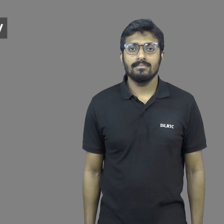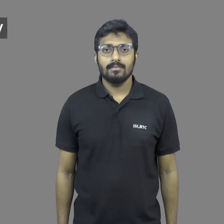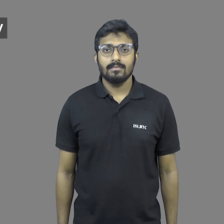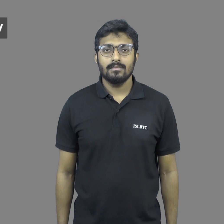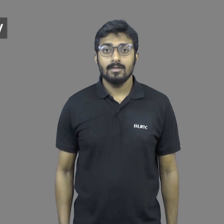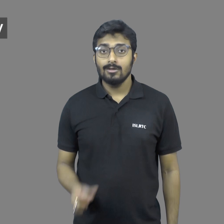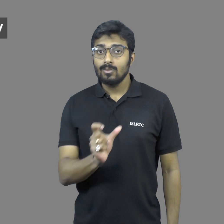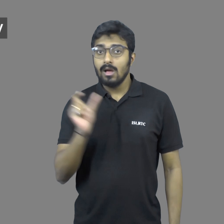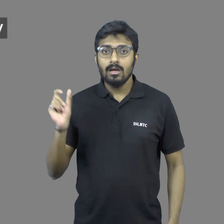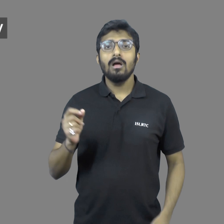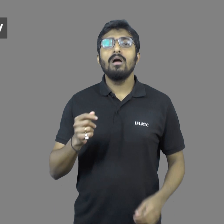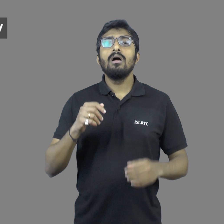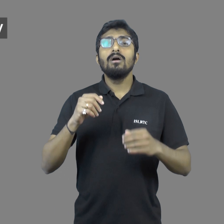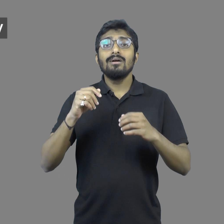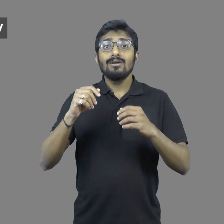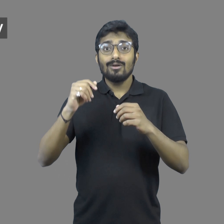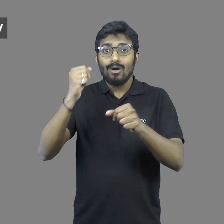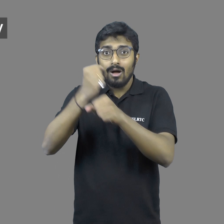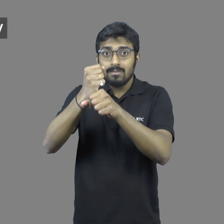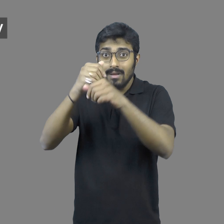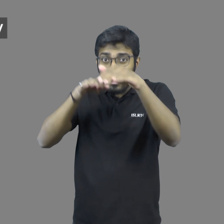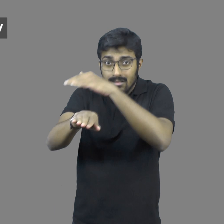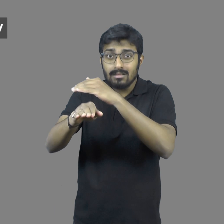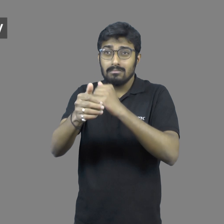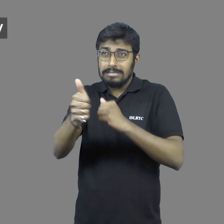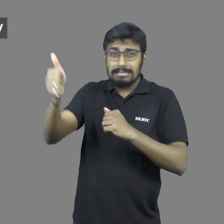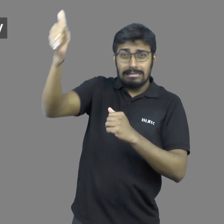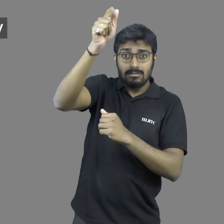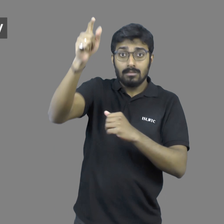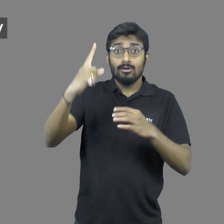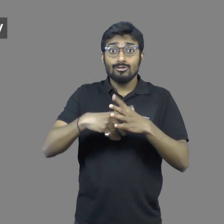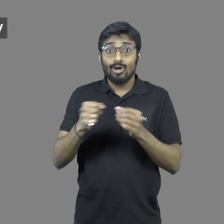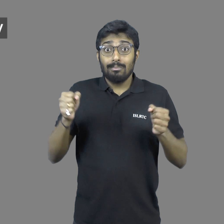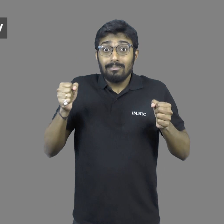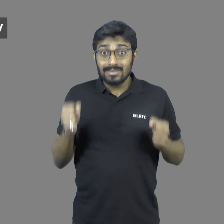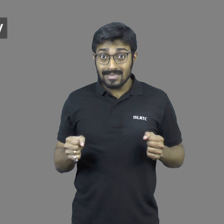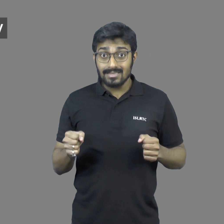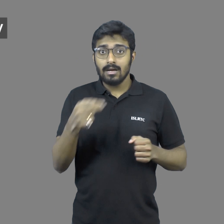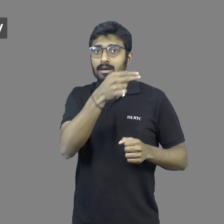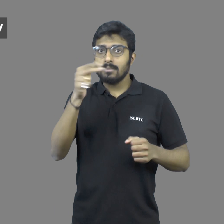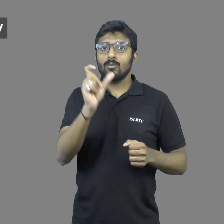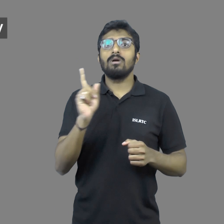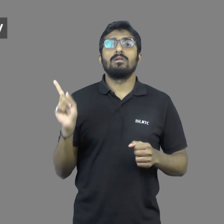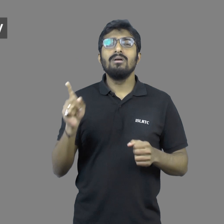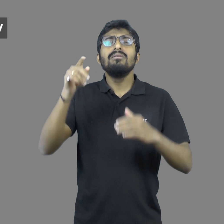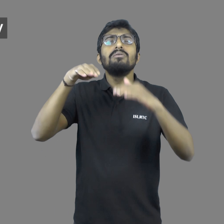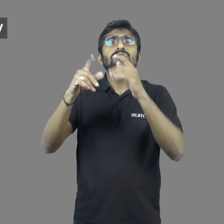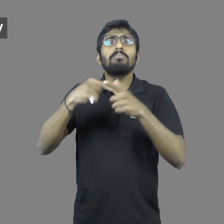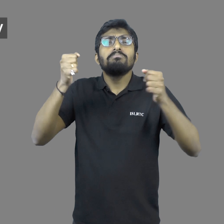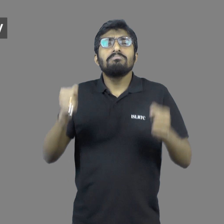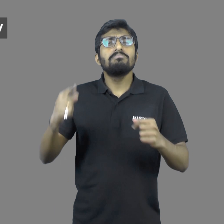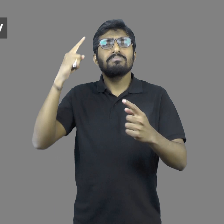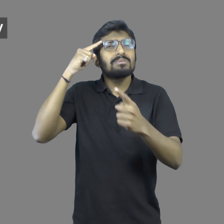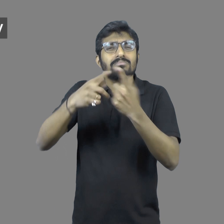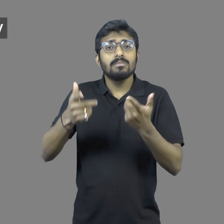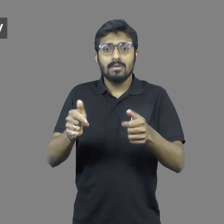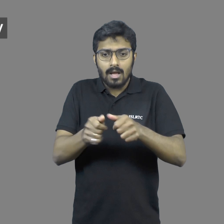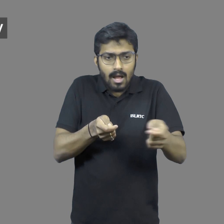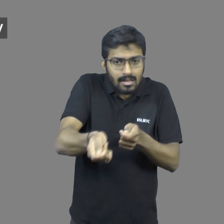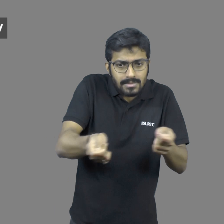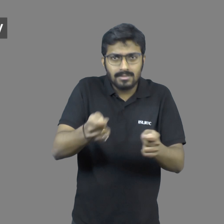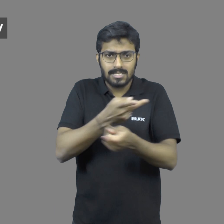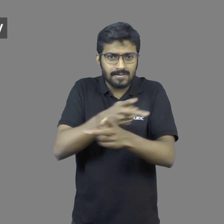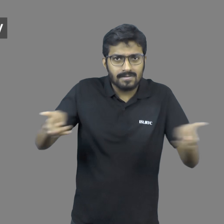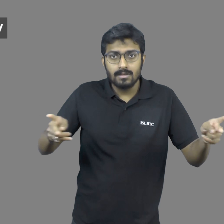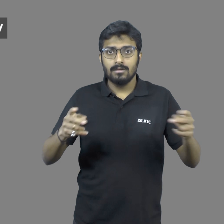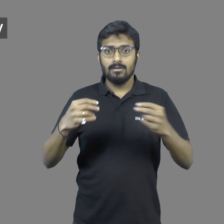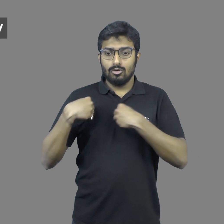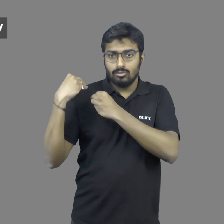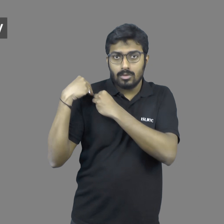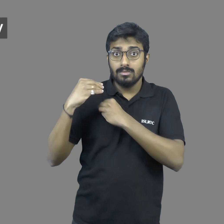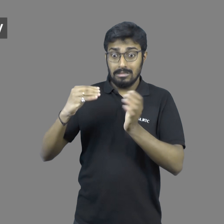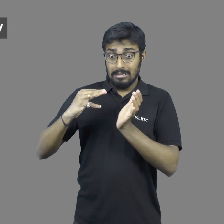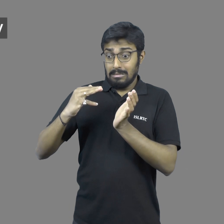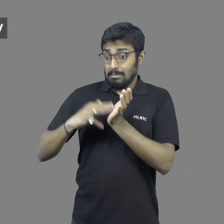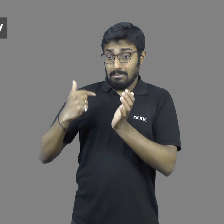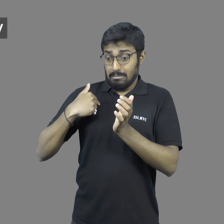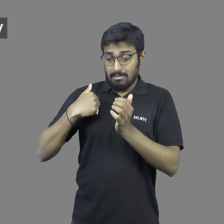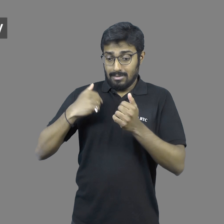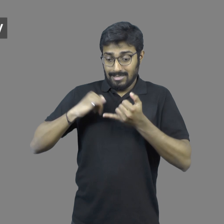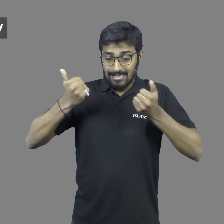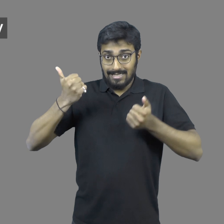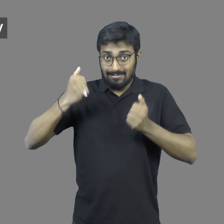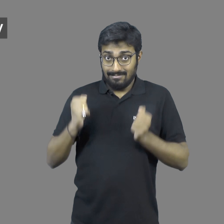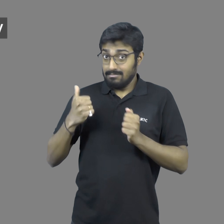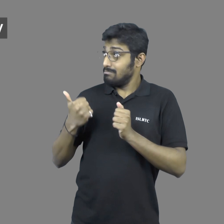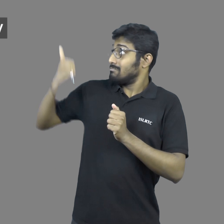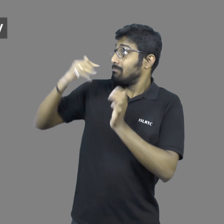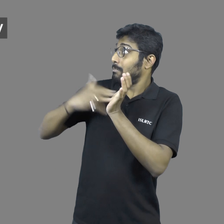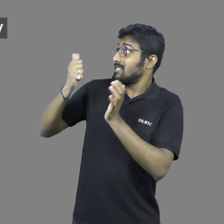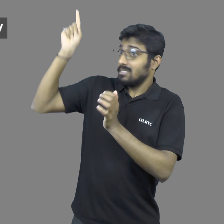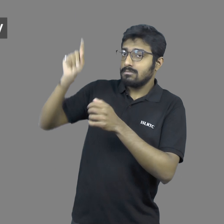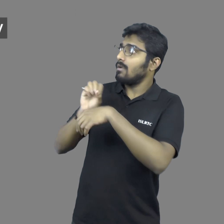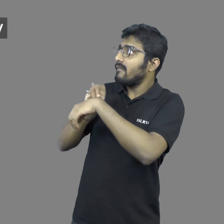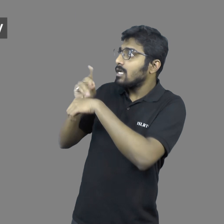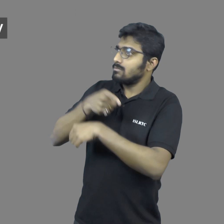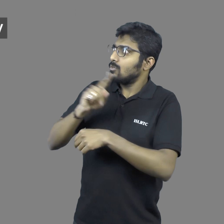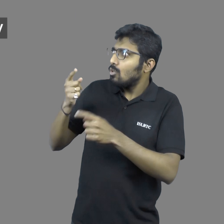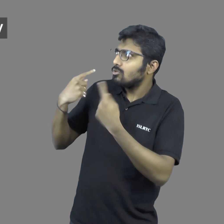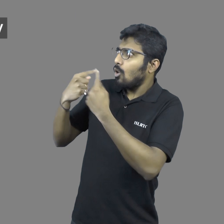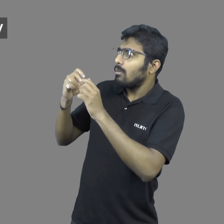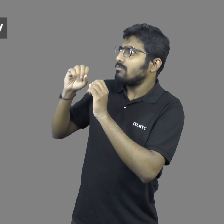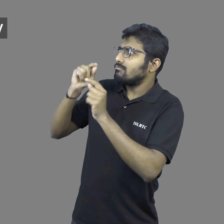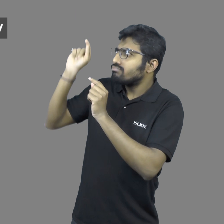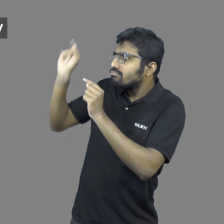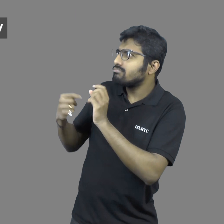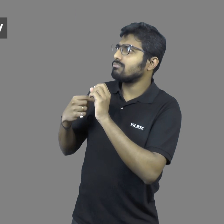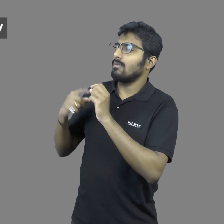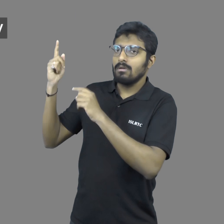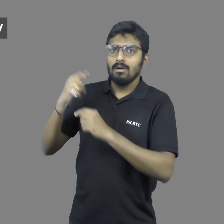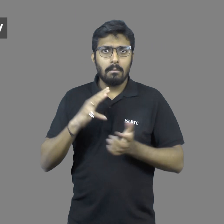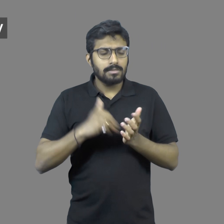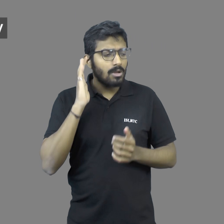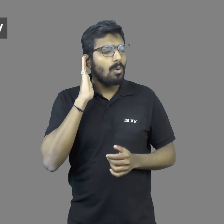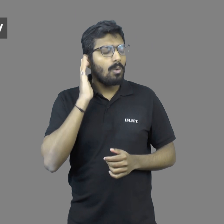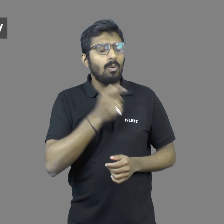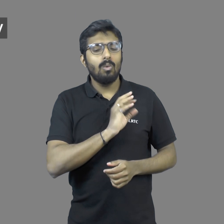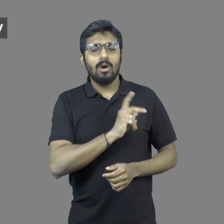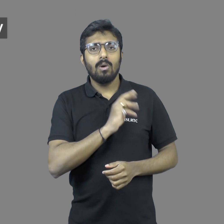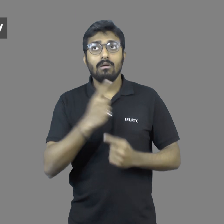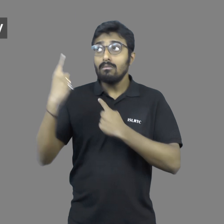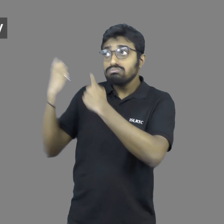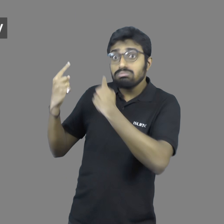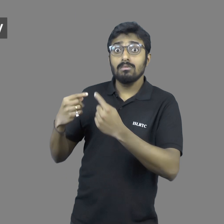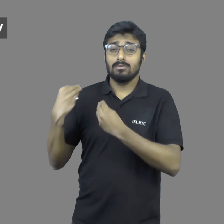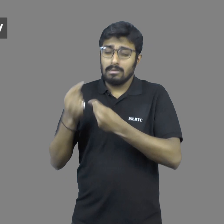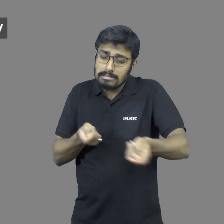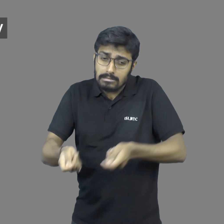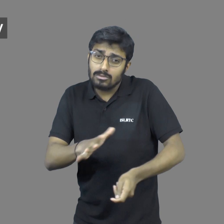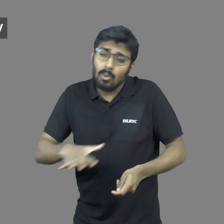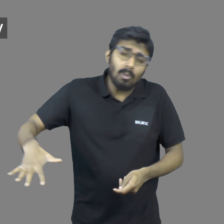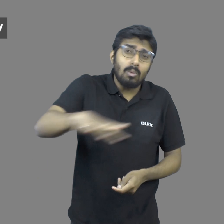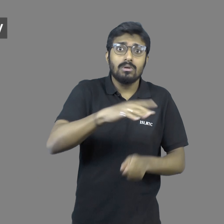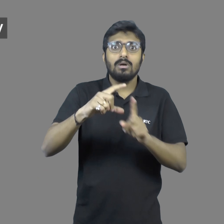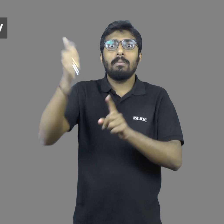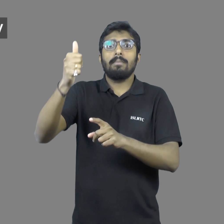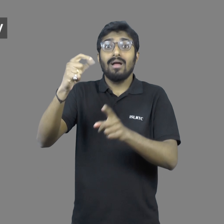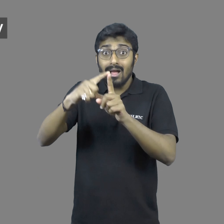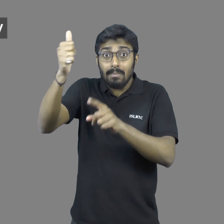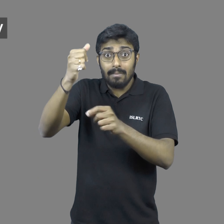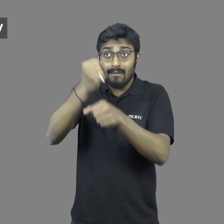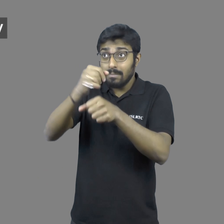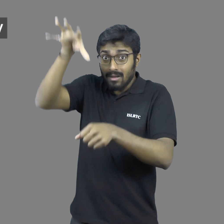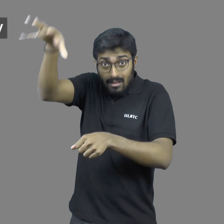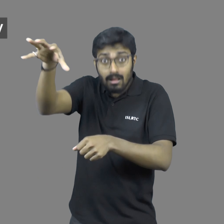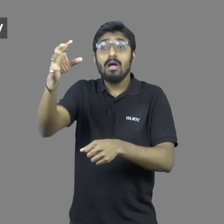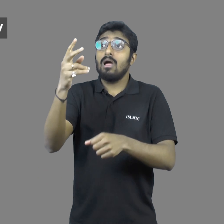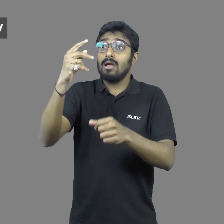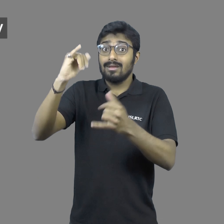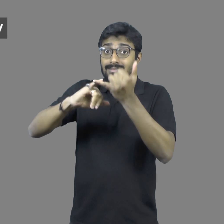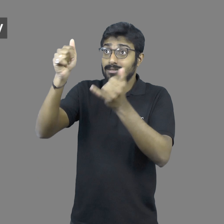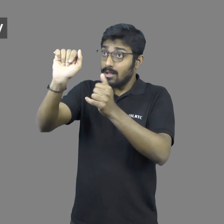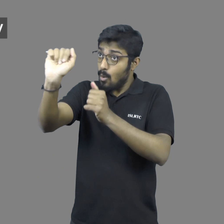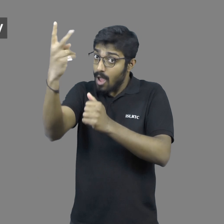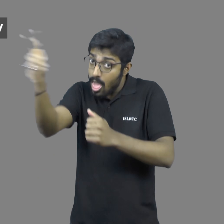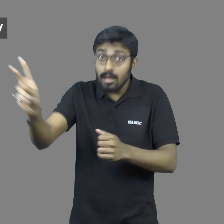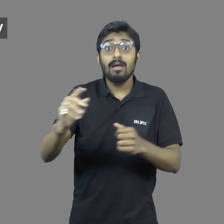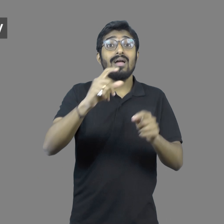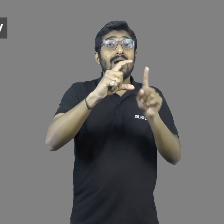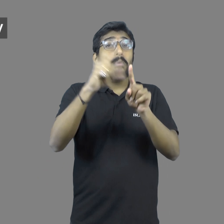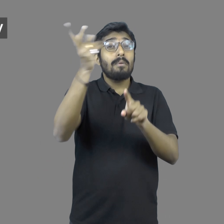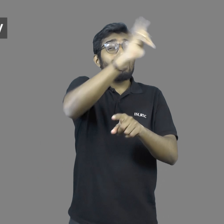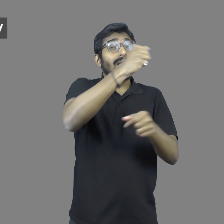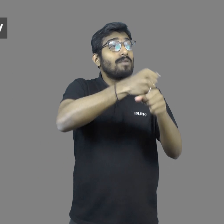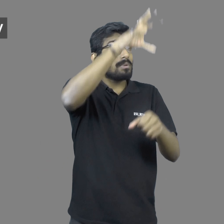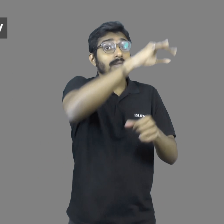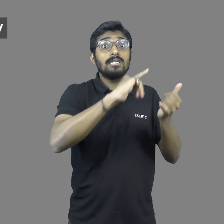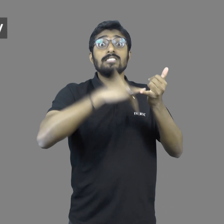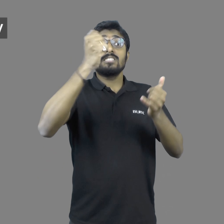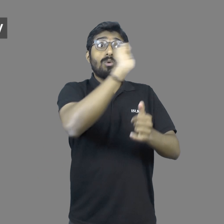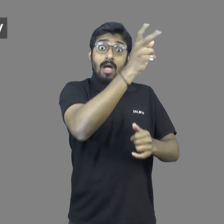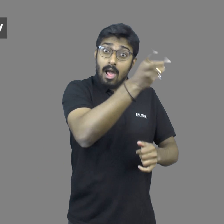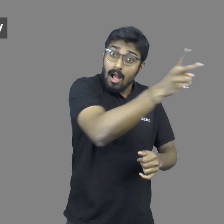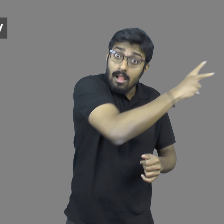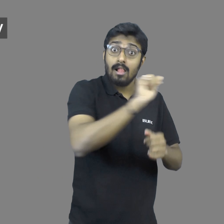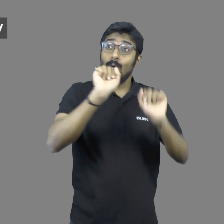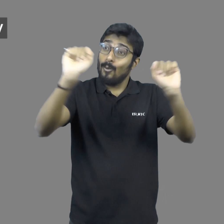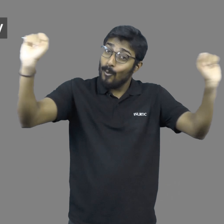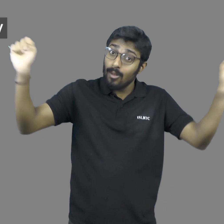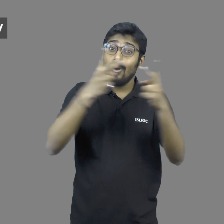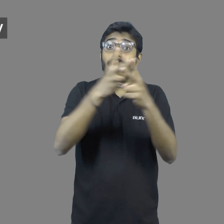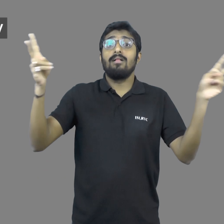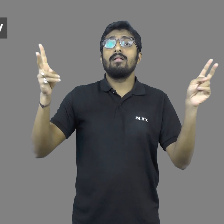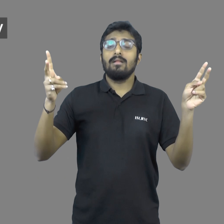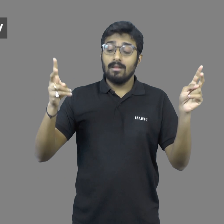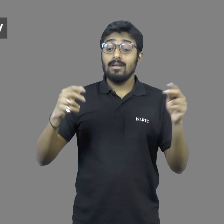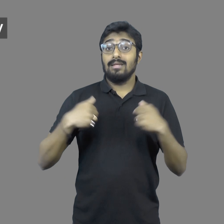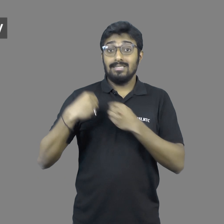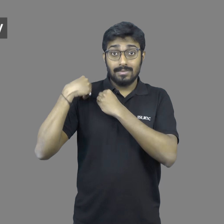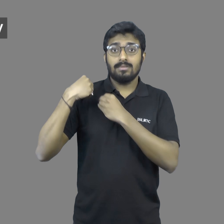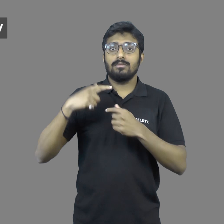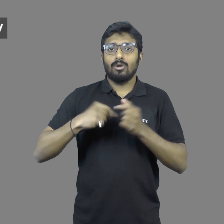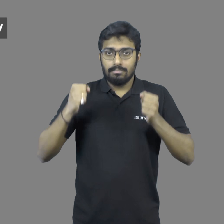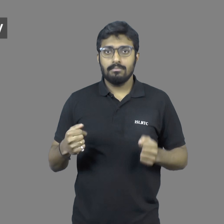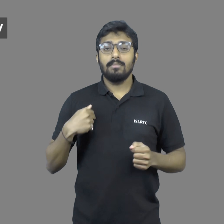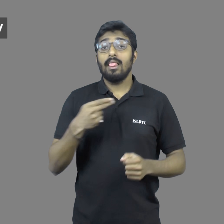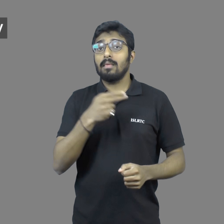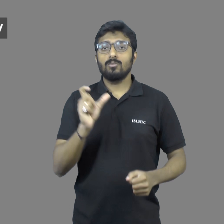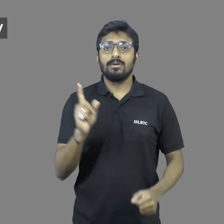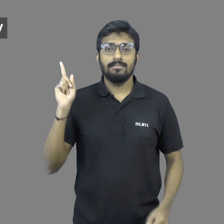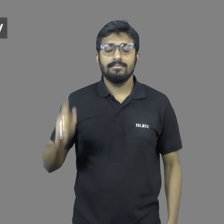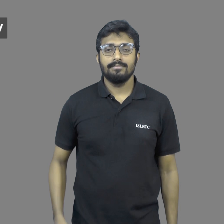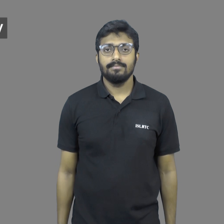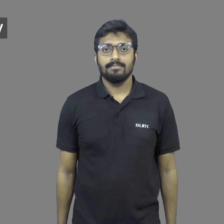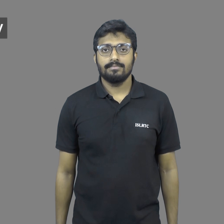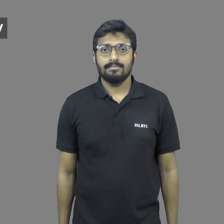Secretary